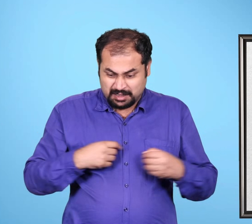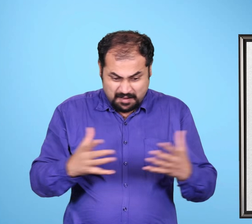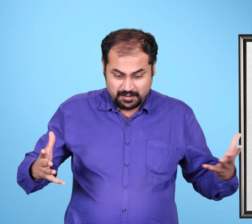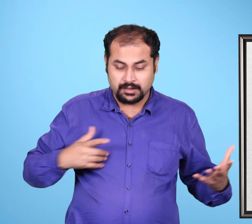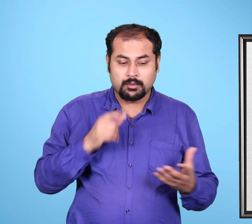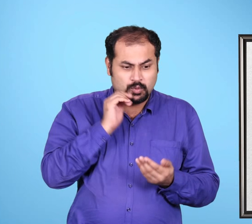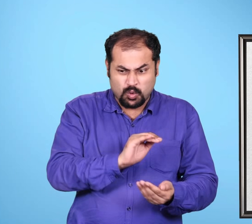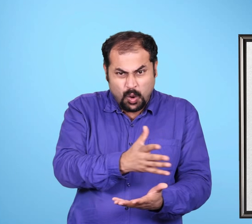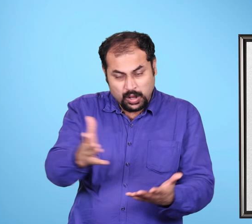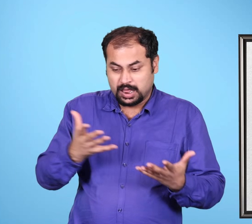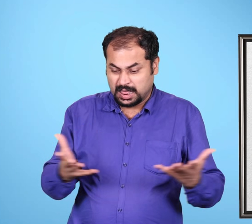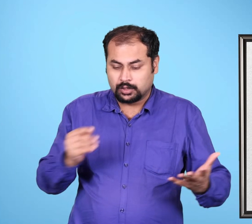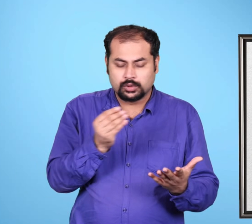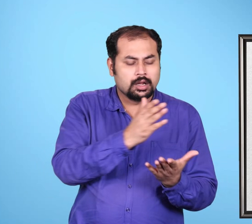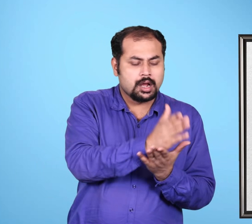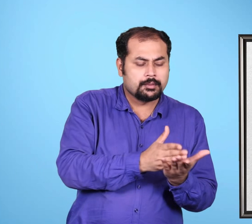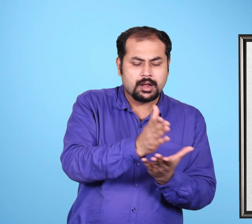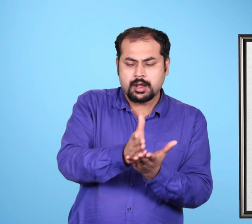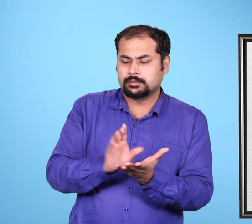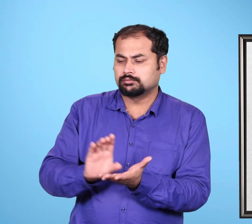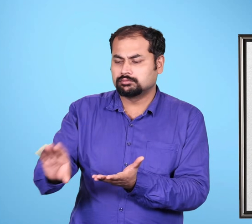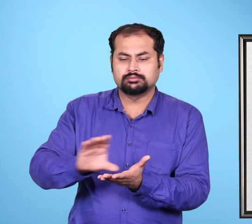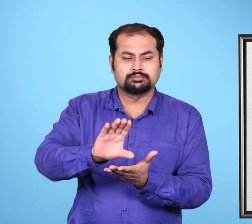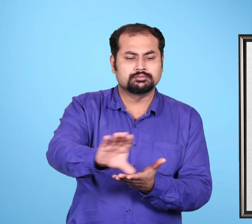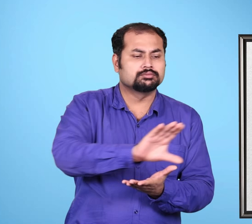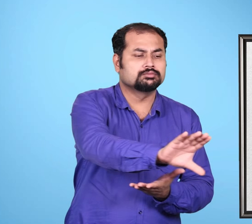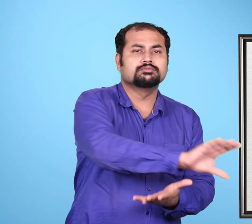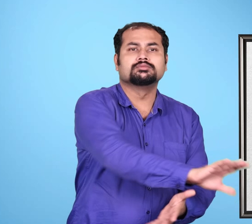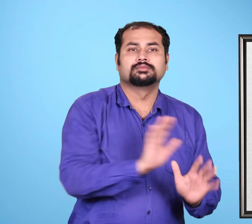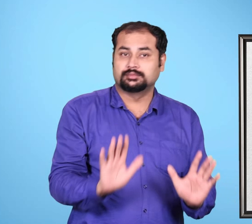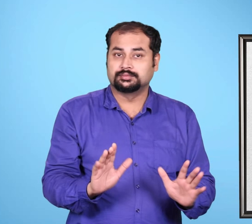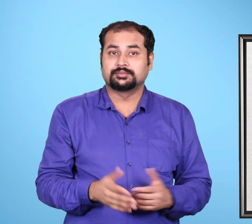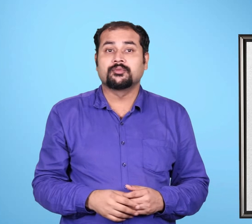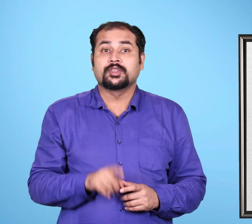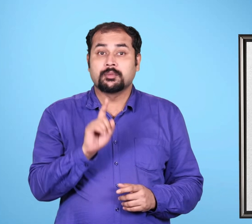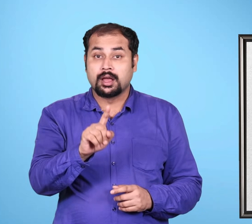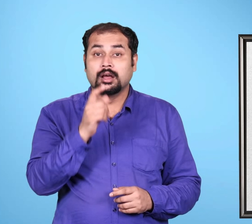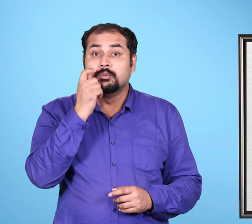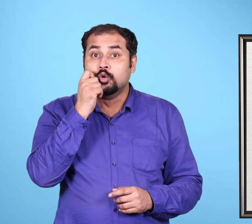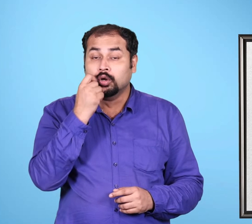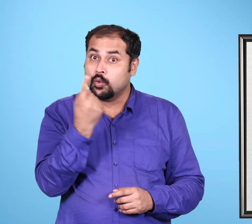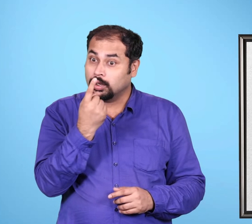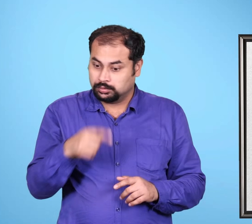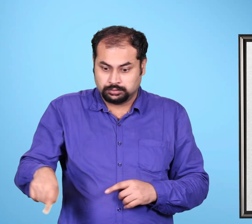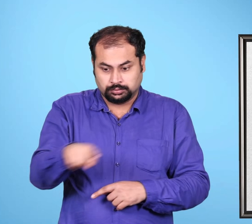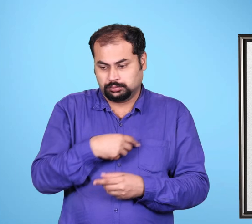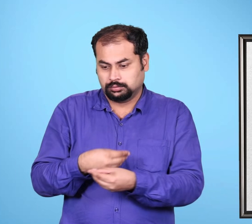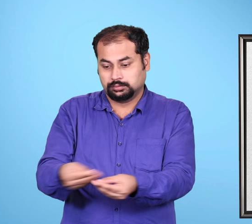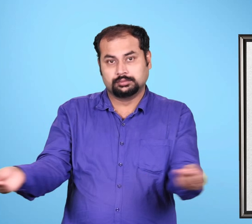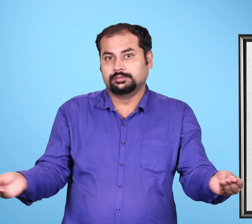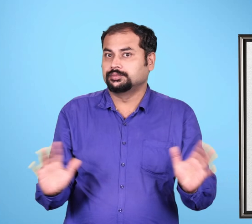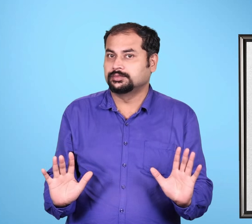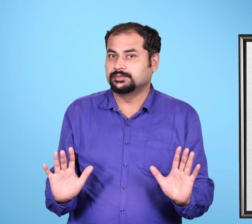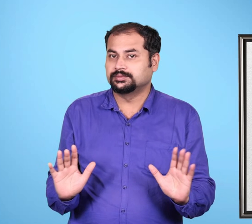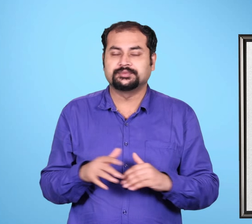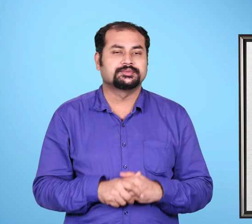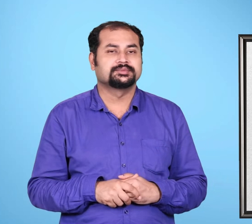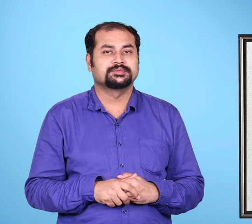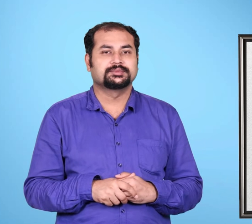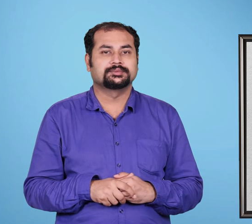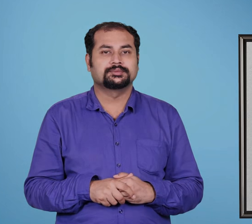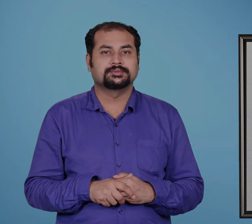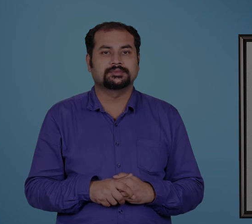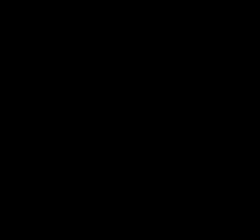was divided amongst all sons.